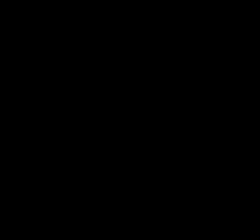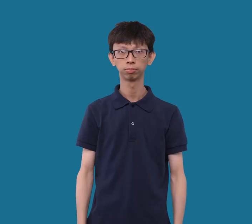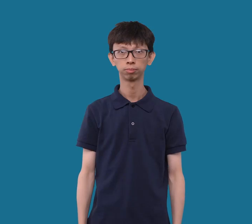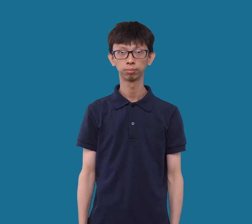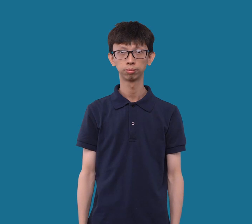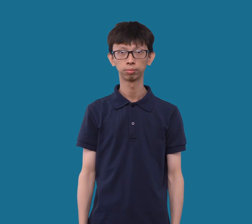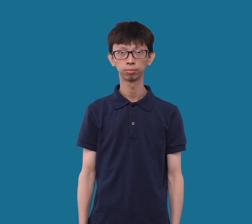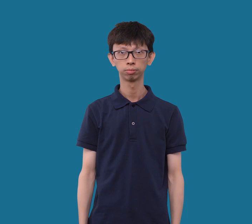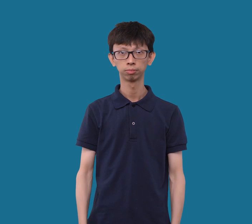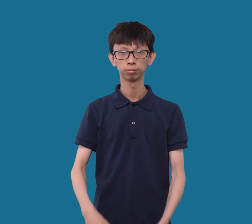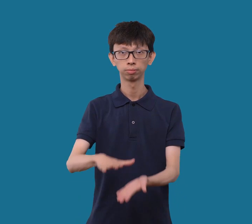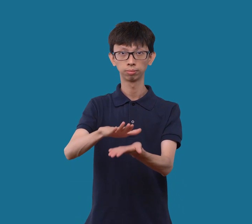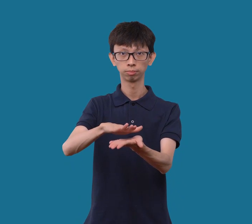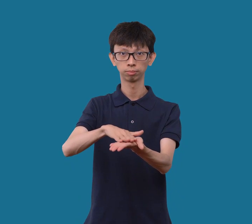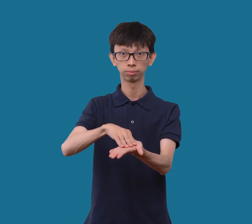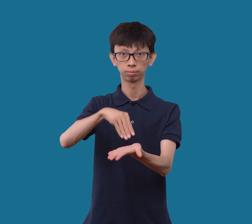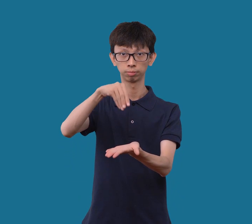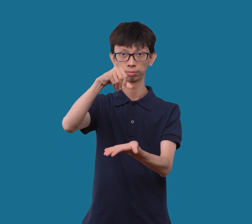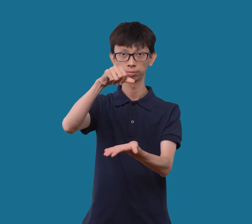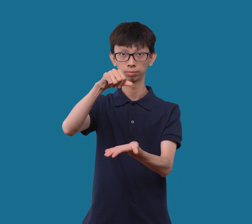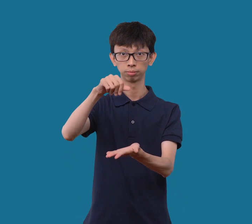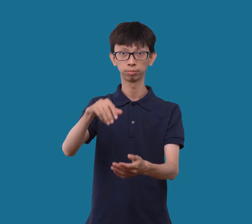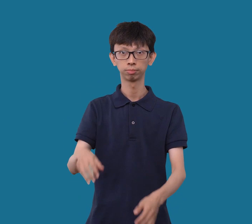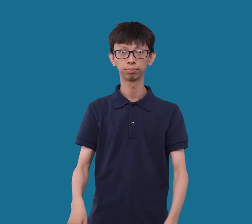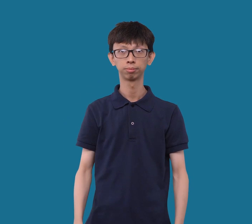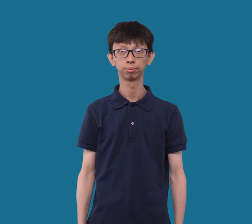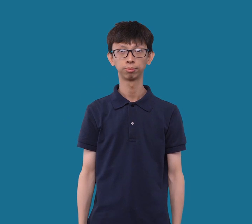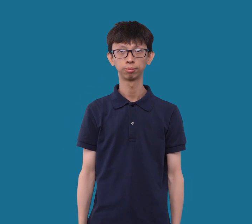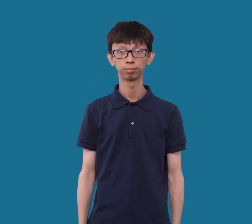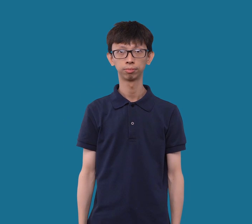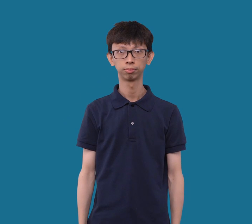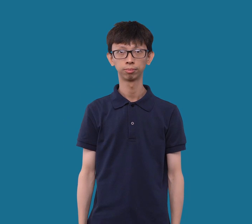cát